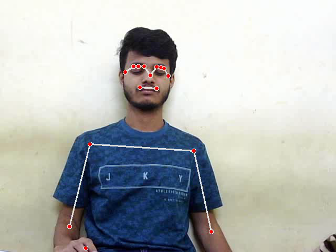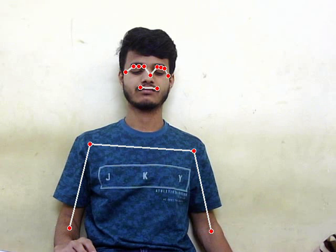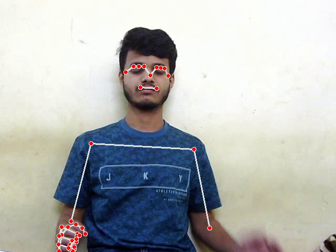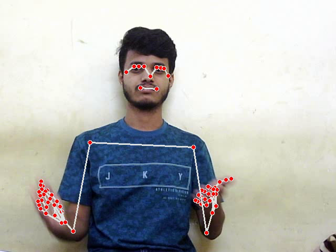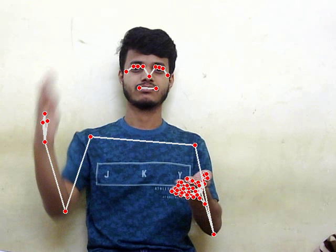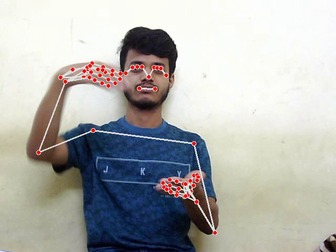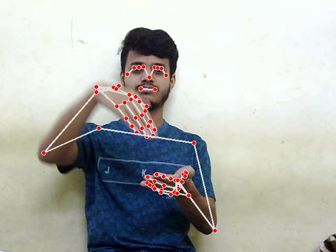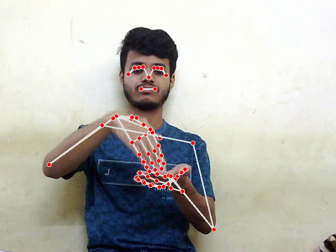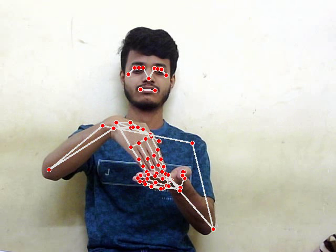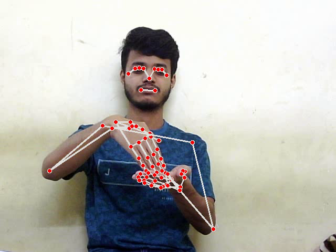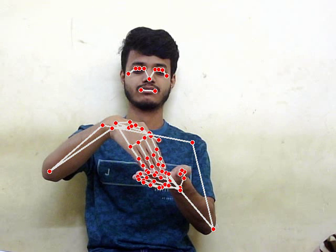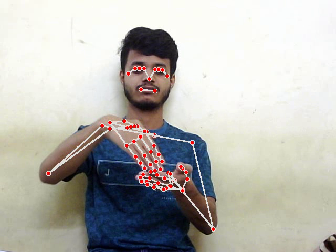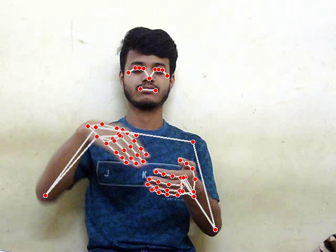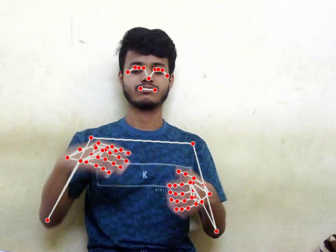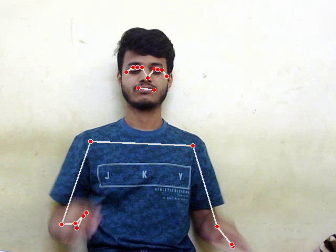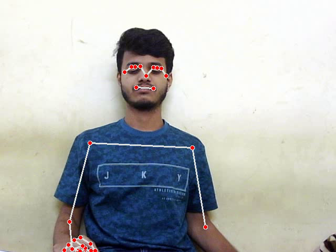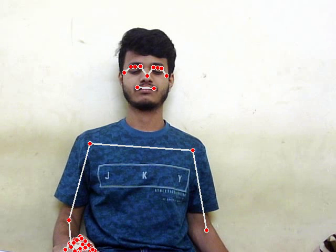again